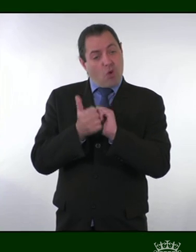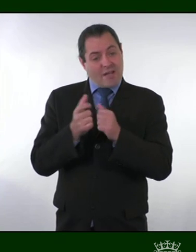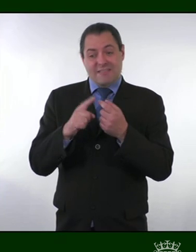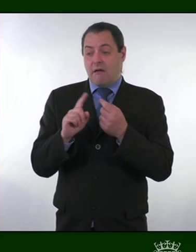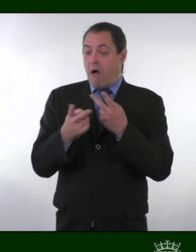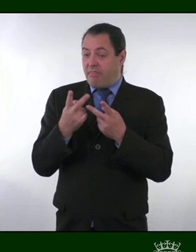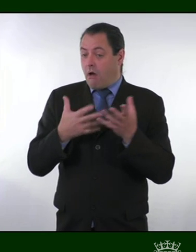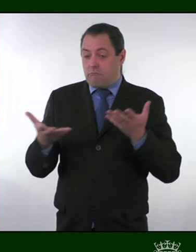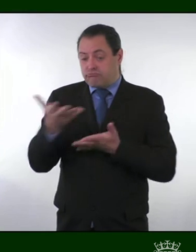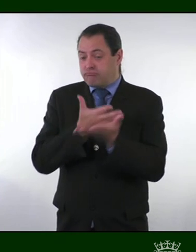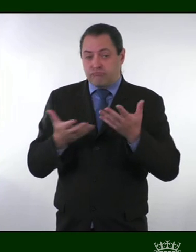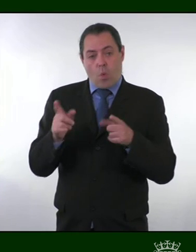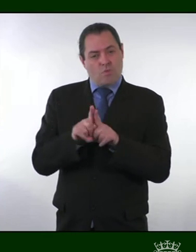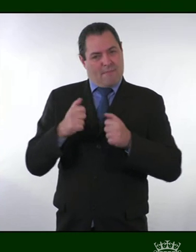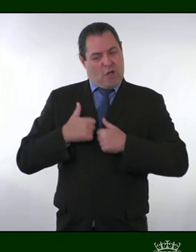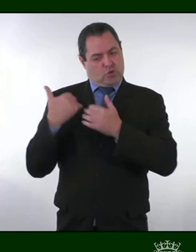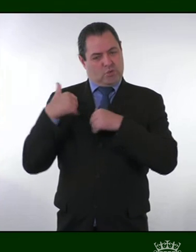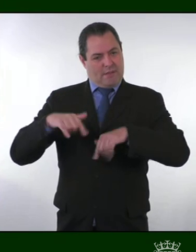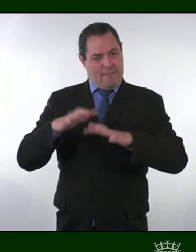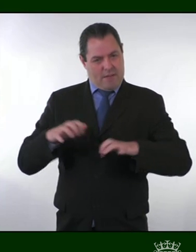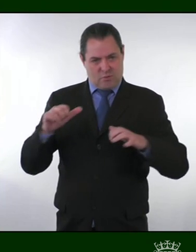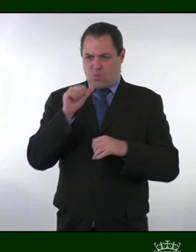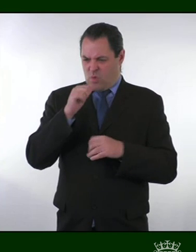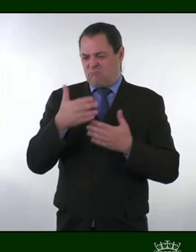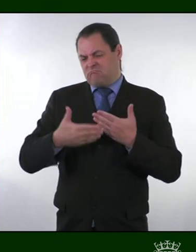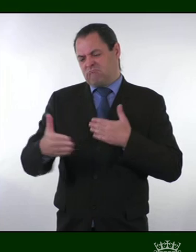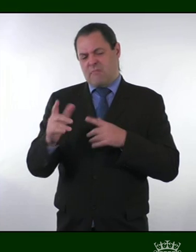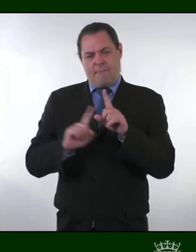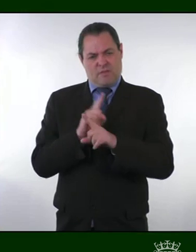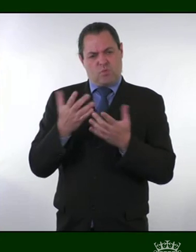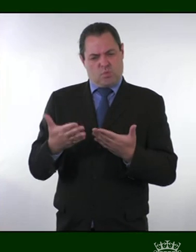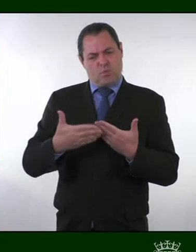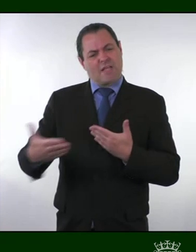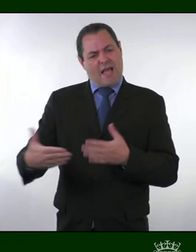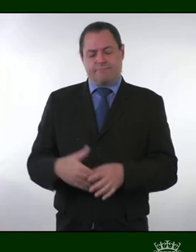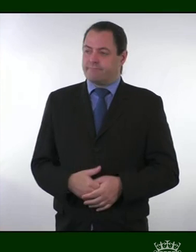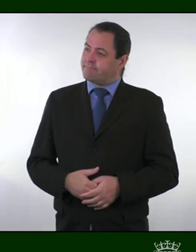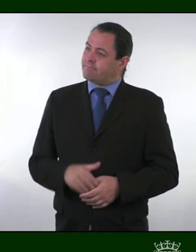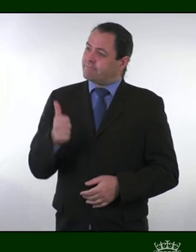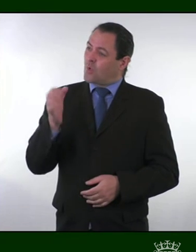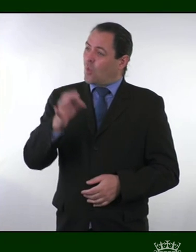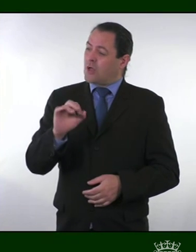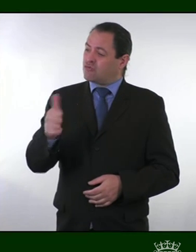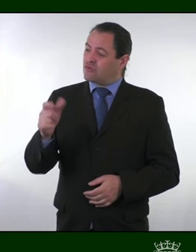In addition to my duties in this House, I shall have further such meetings later today.